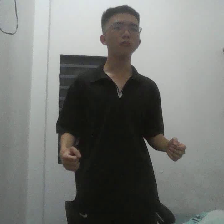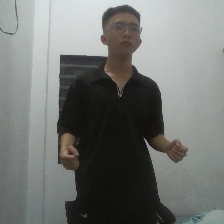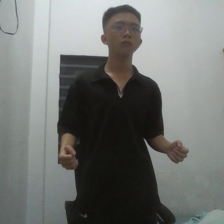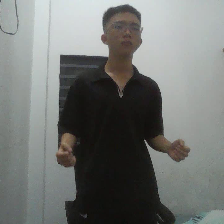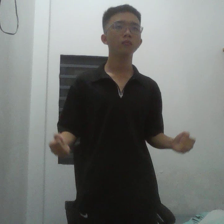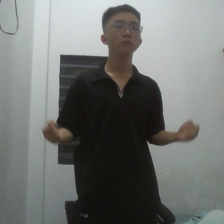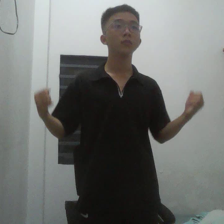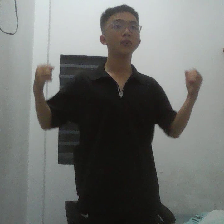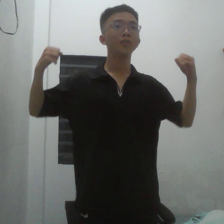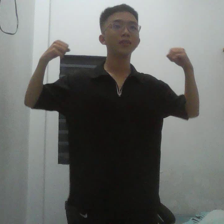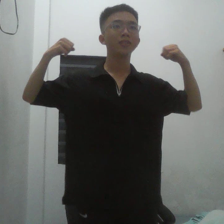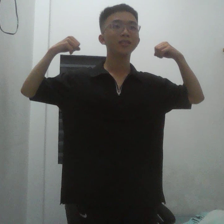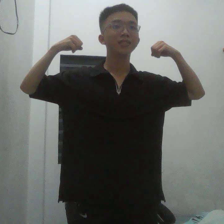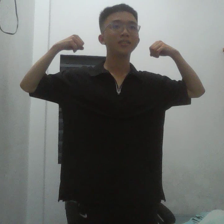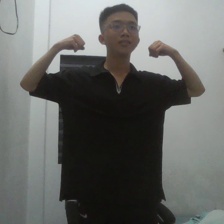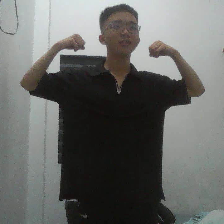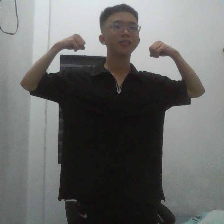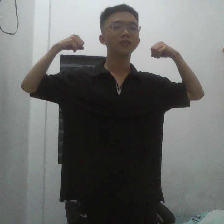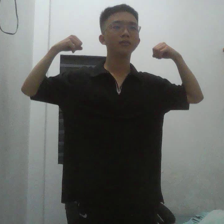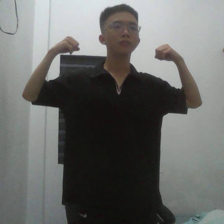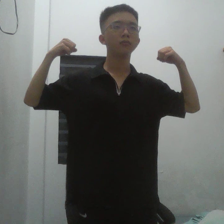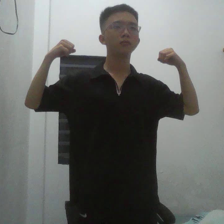minh khoe